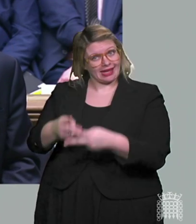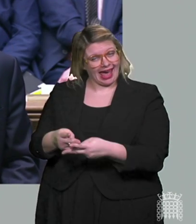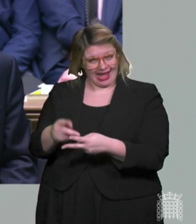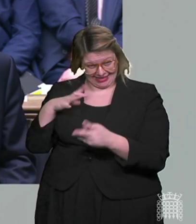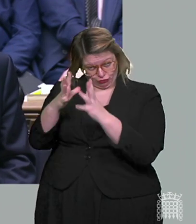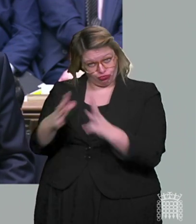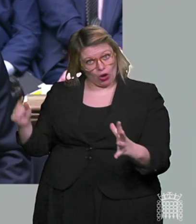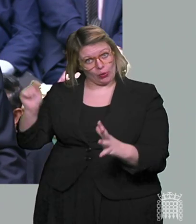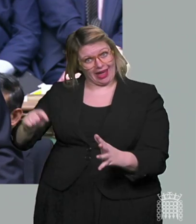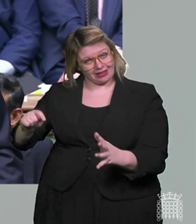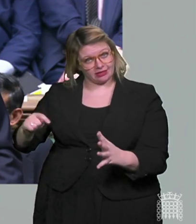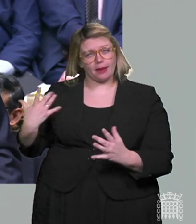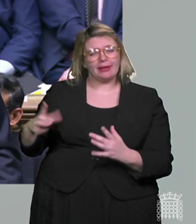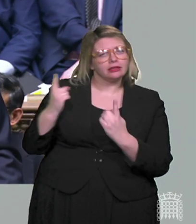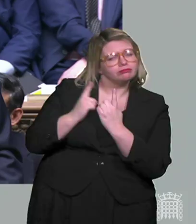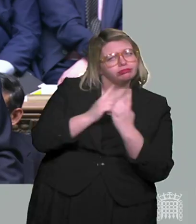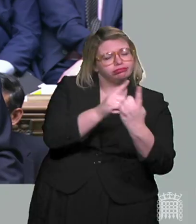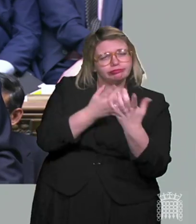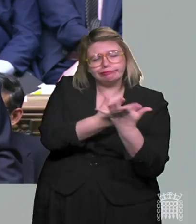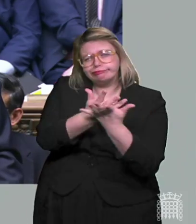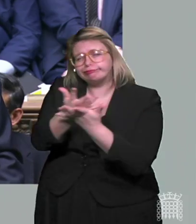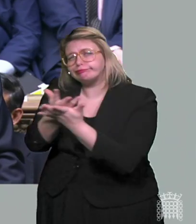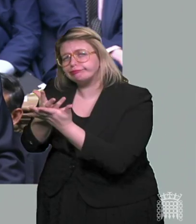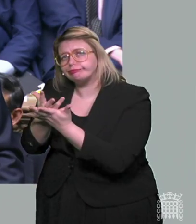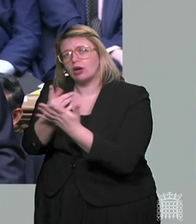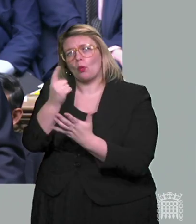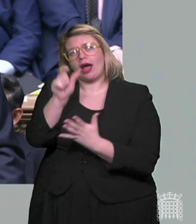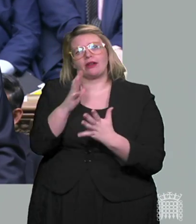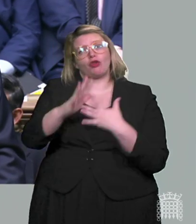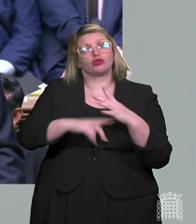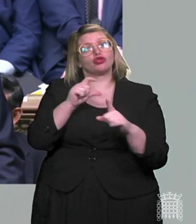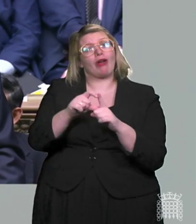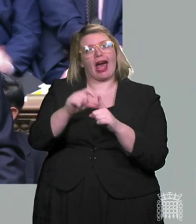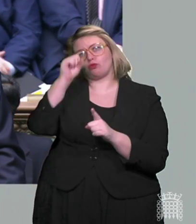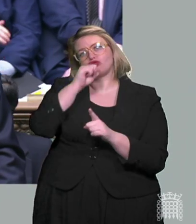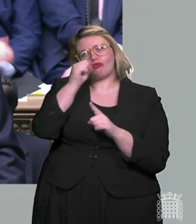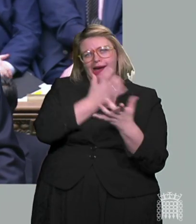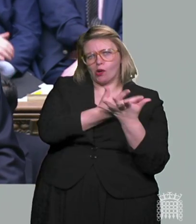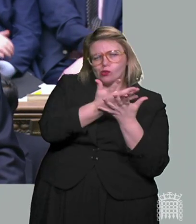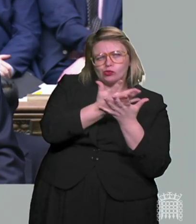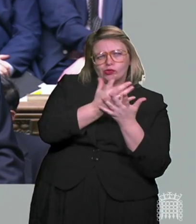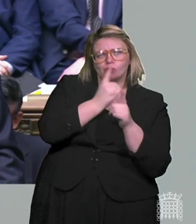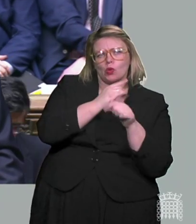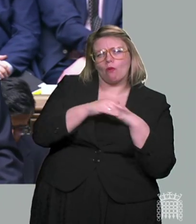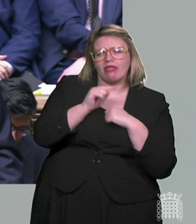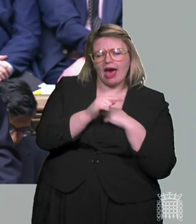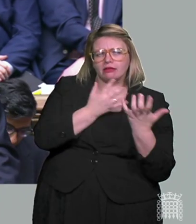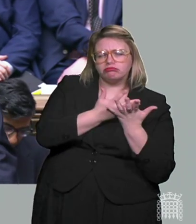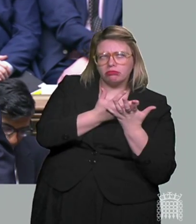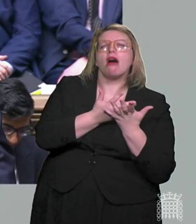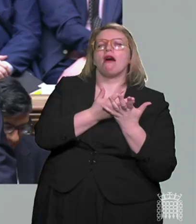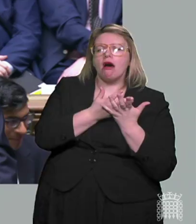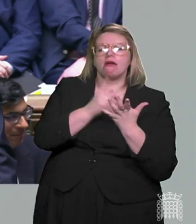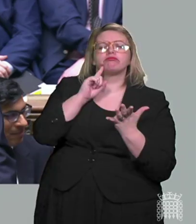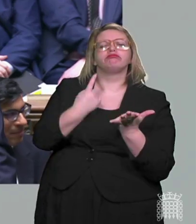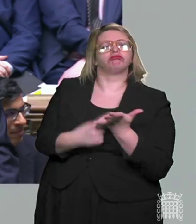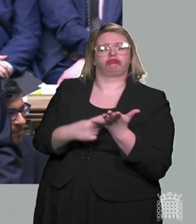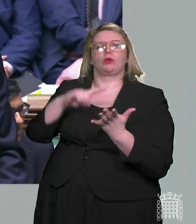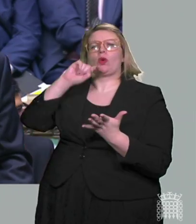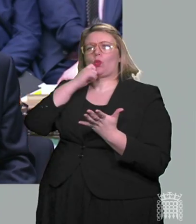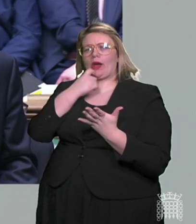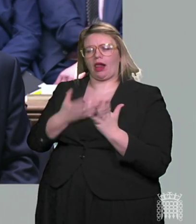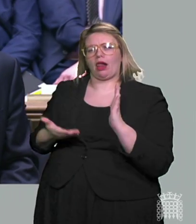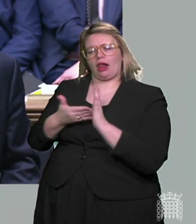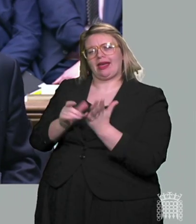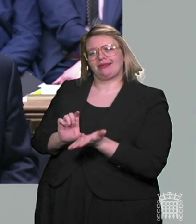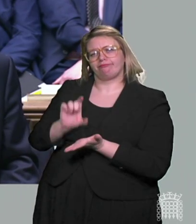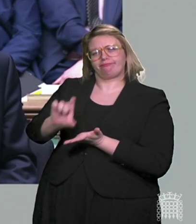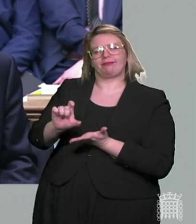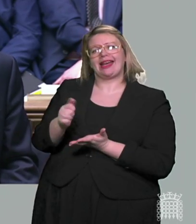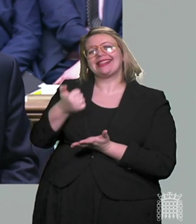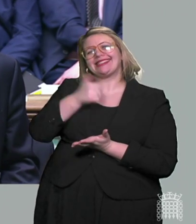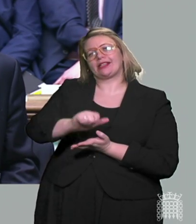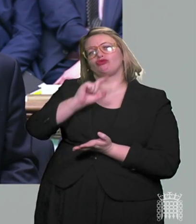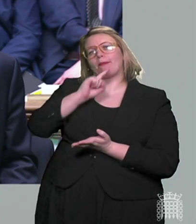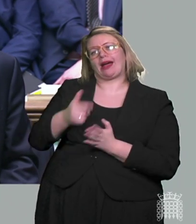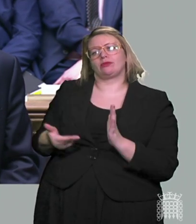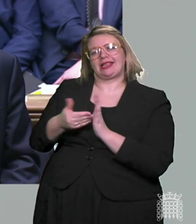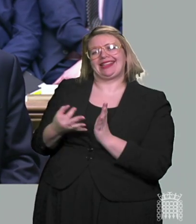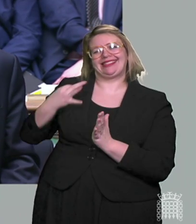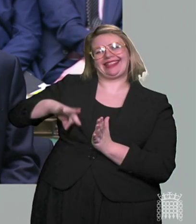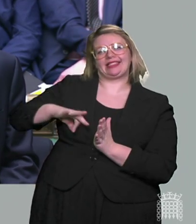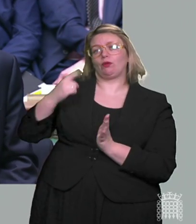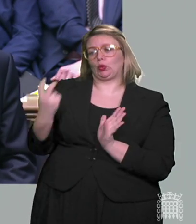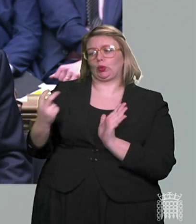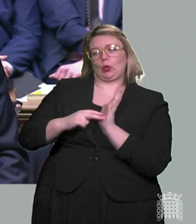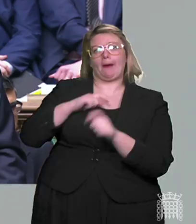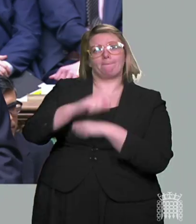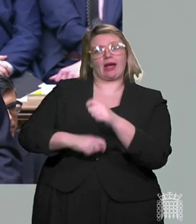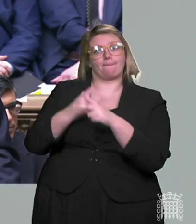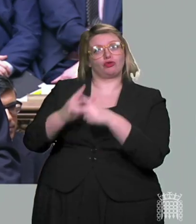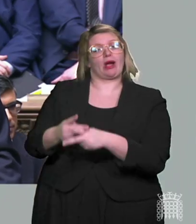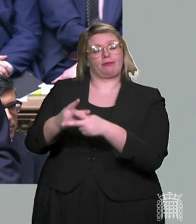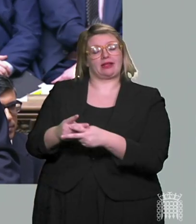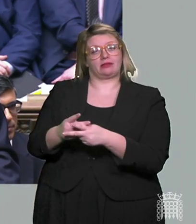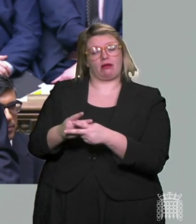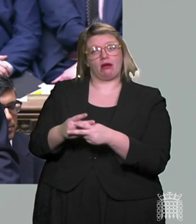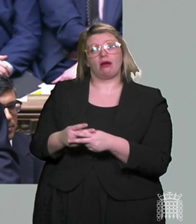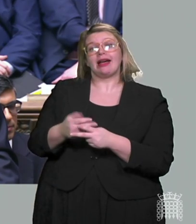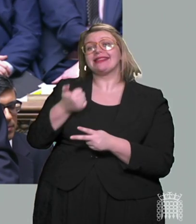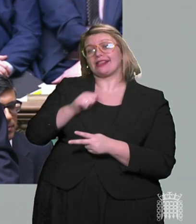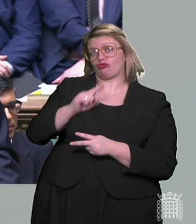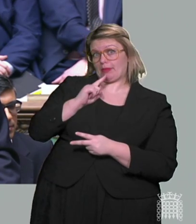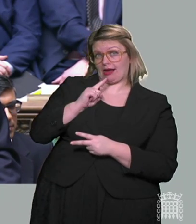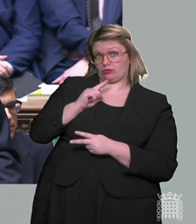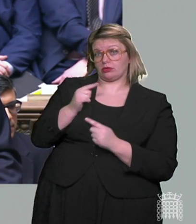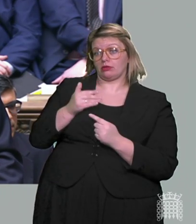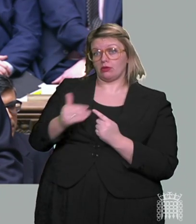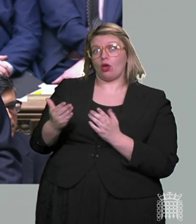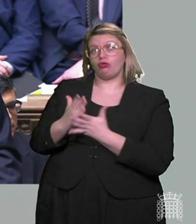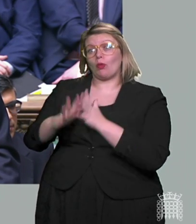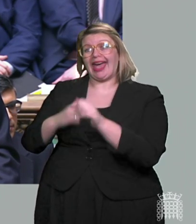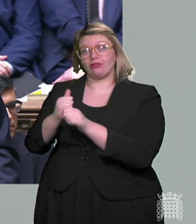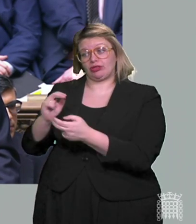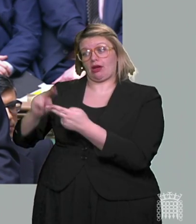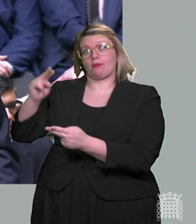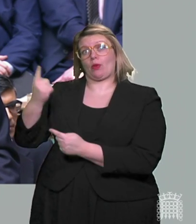I have listened to representations from my honourable Friend the Member for Stroud and decided to address this by piloting incentive payments of £600 for childminders who sign up to the profession, rising to £1,200 for those who join through an agency.